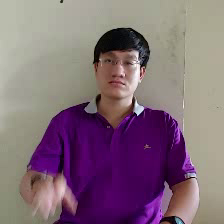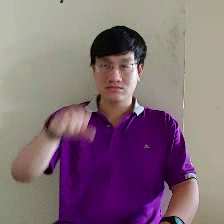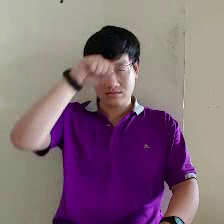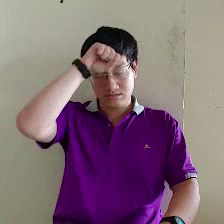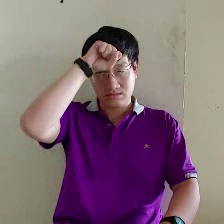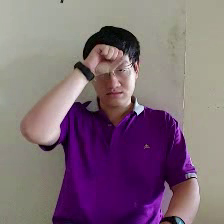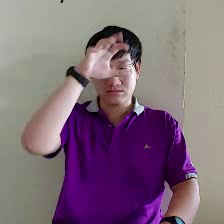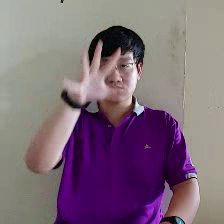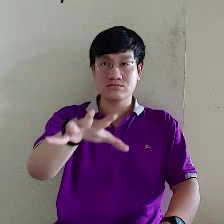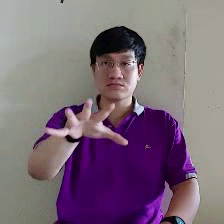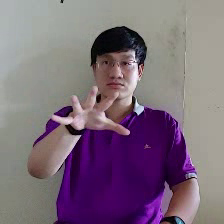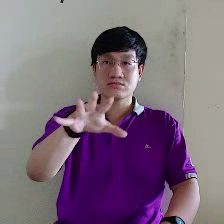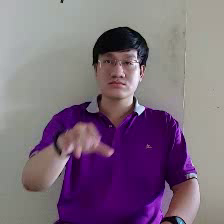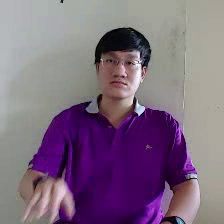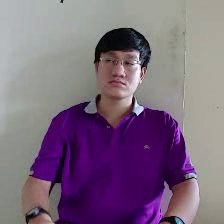Dạy dỗ